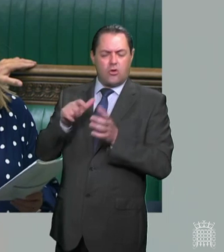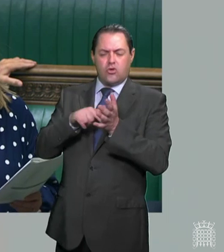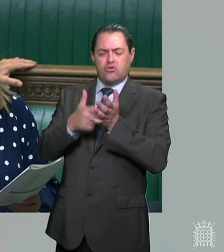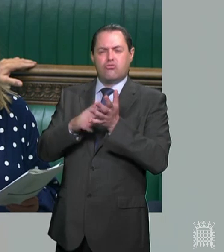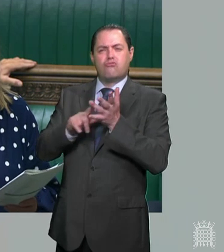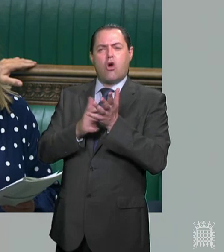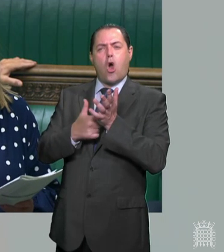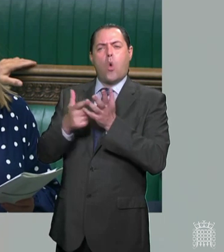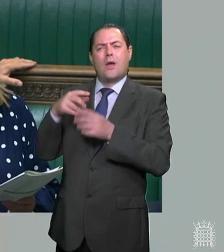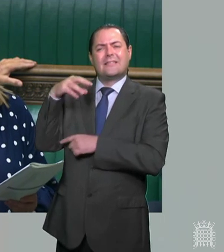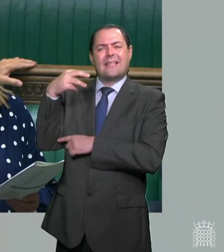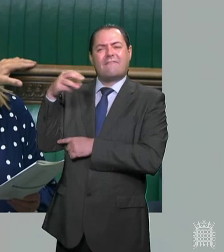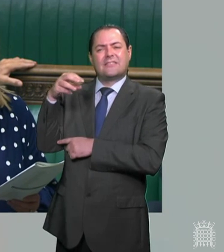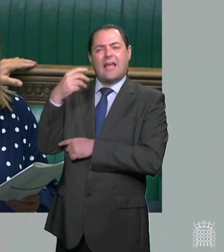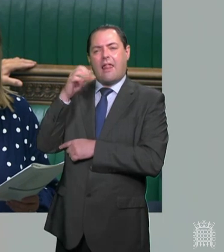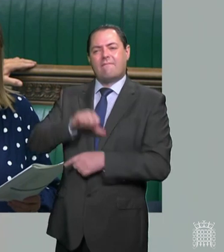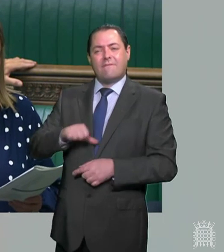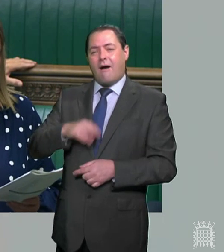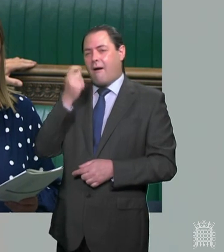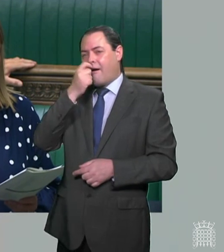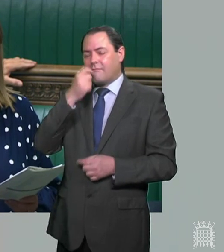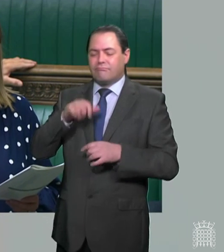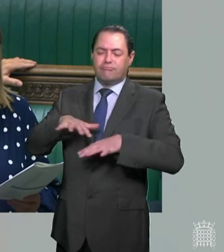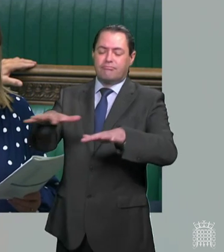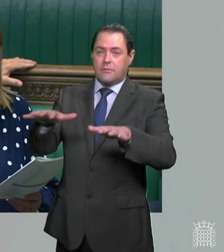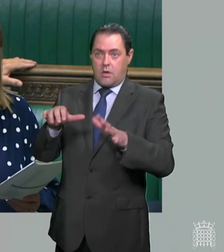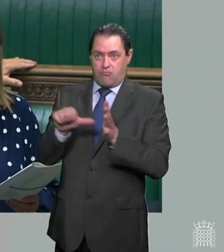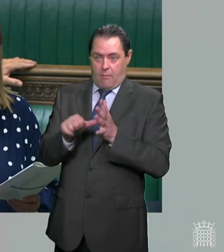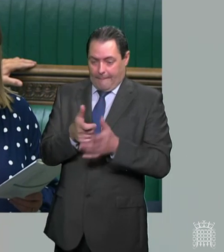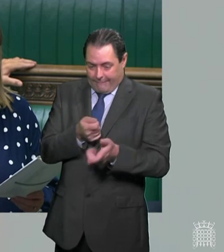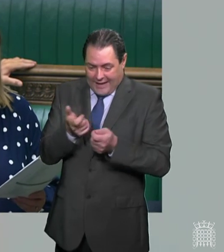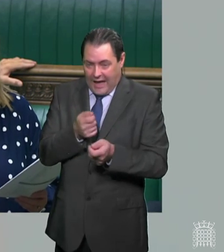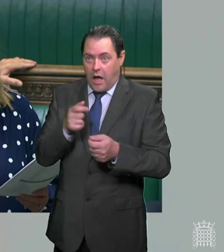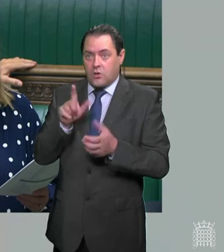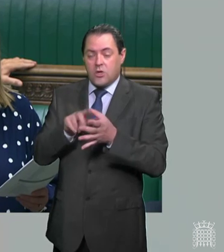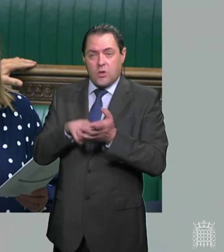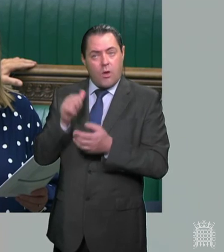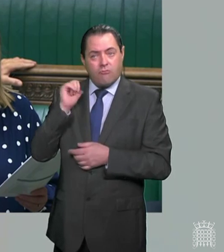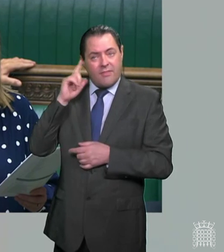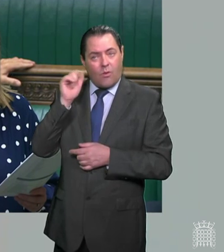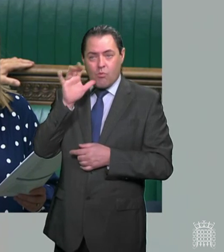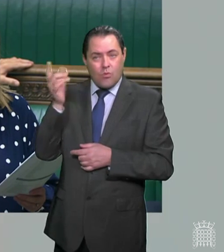There is real concern in the industry that they will not be able to have their daffodil pickers in the fields this January.